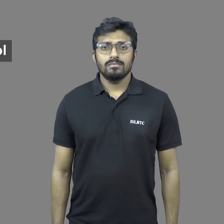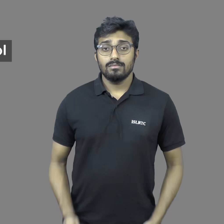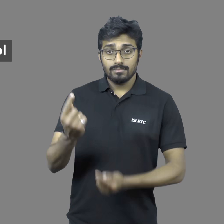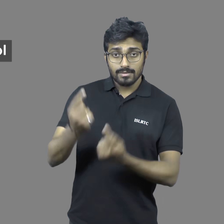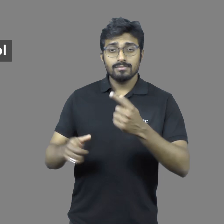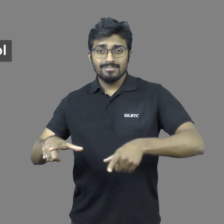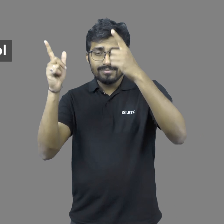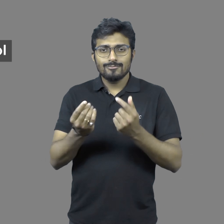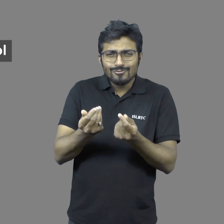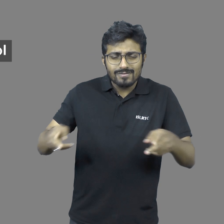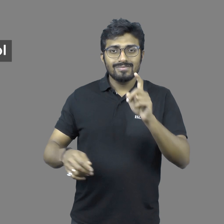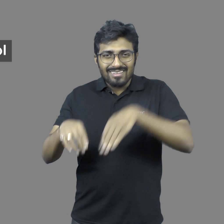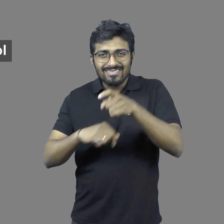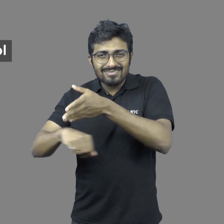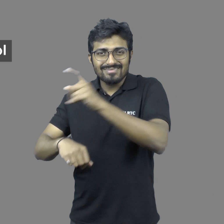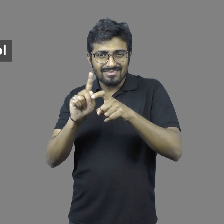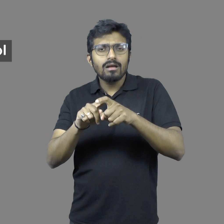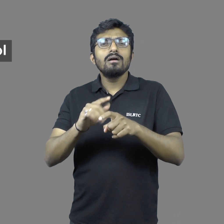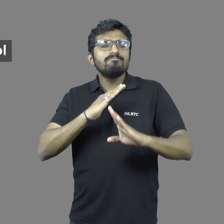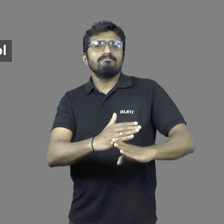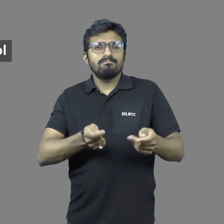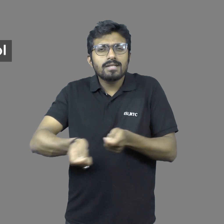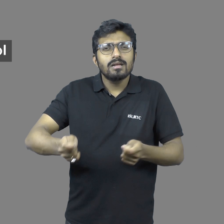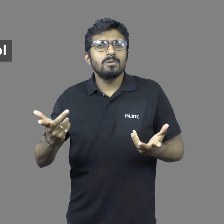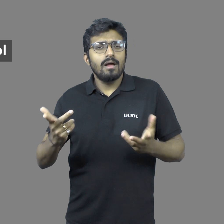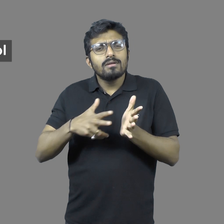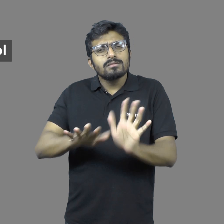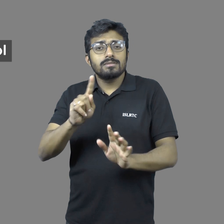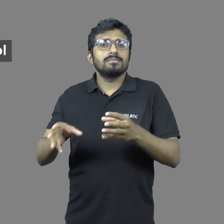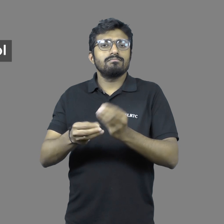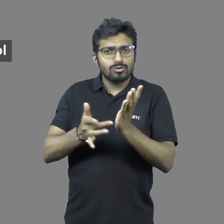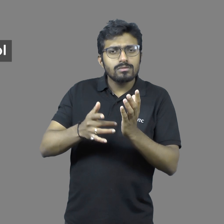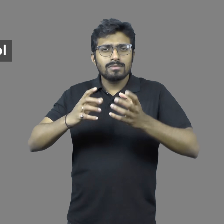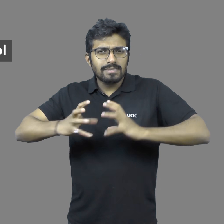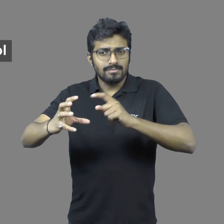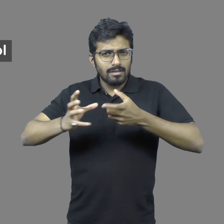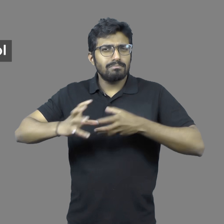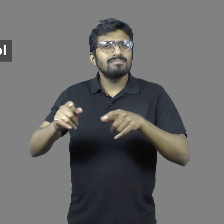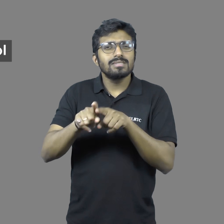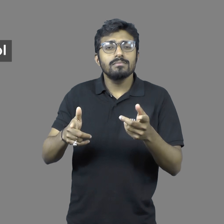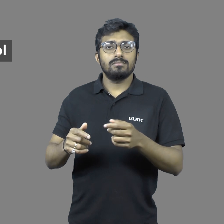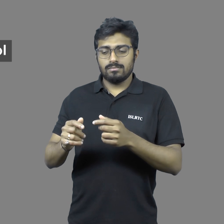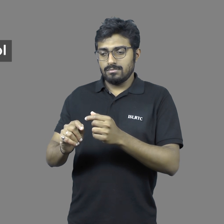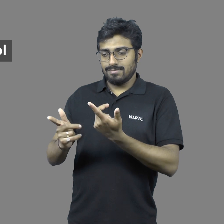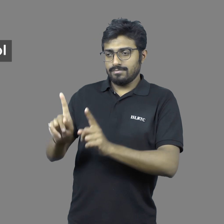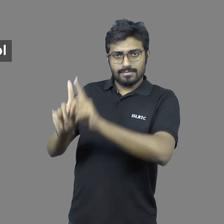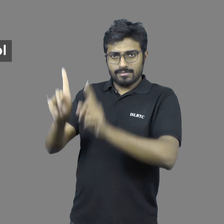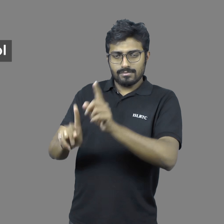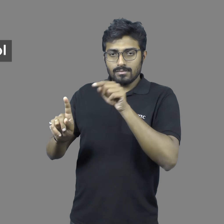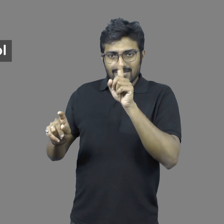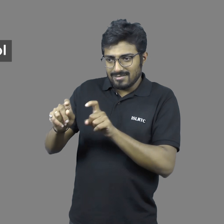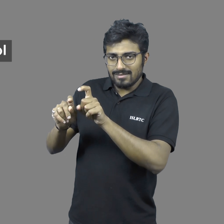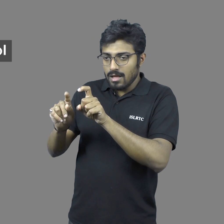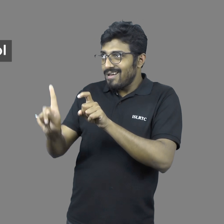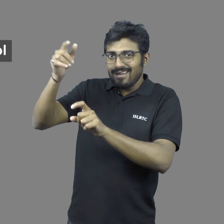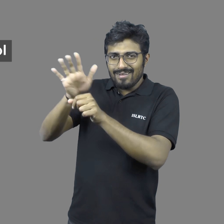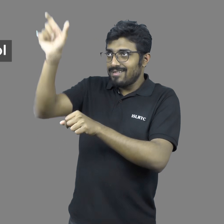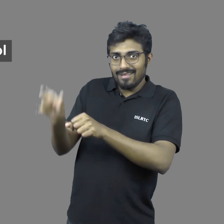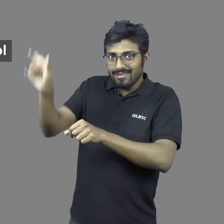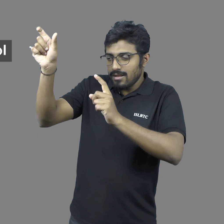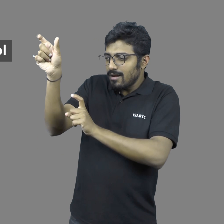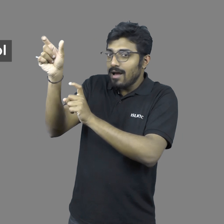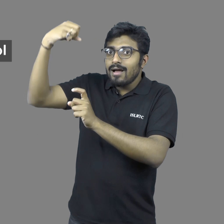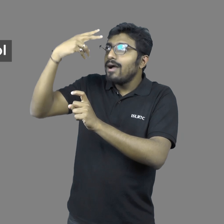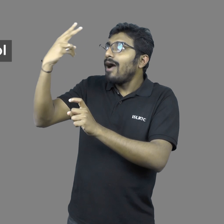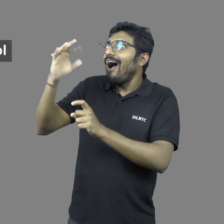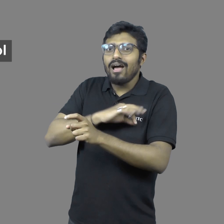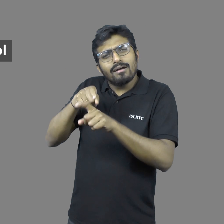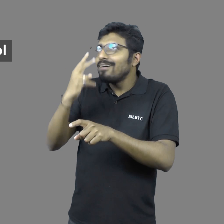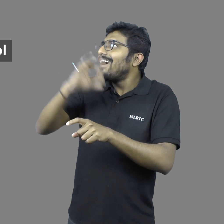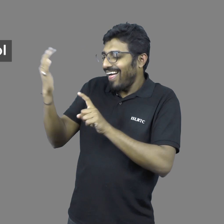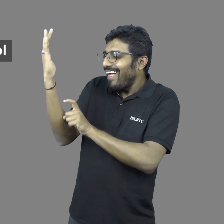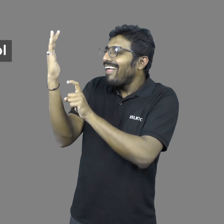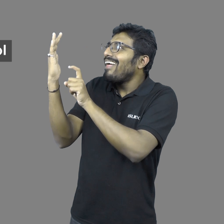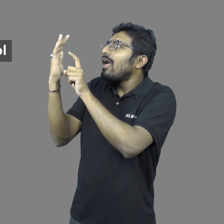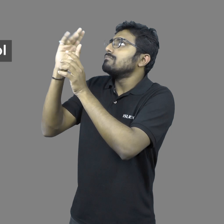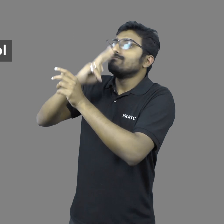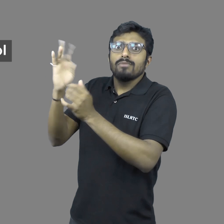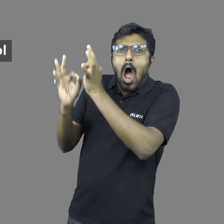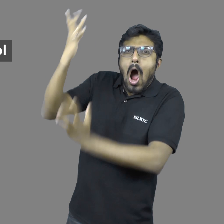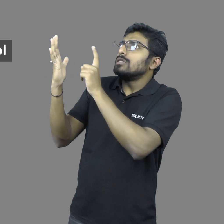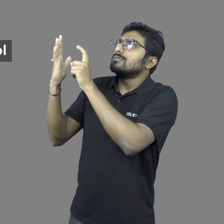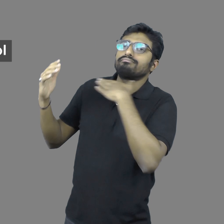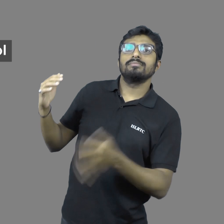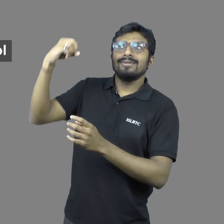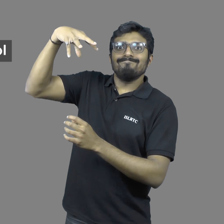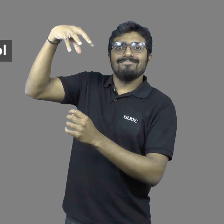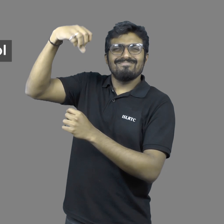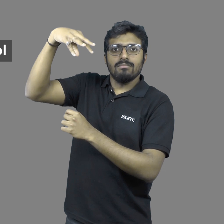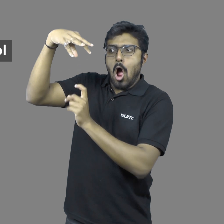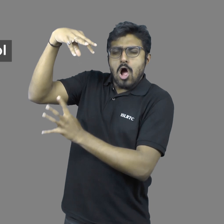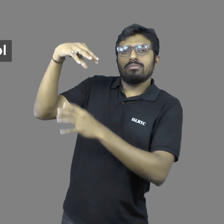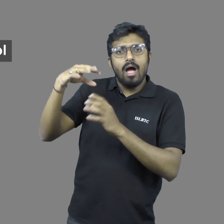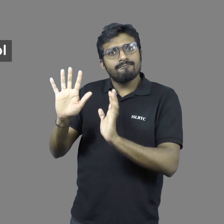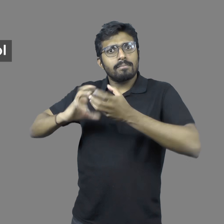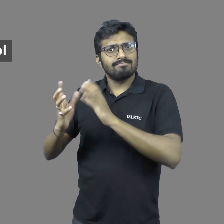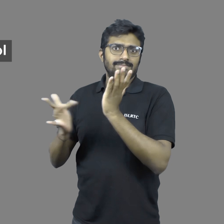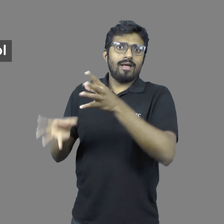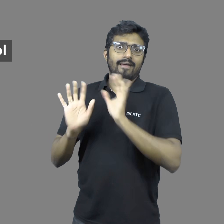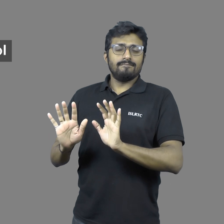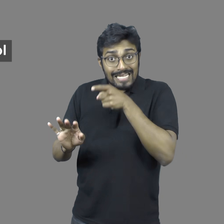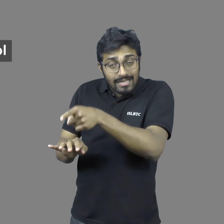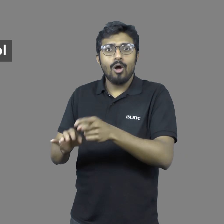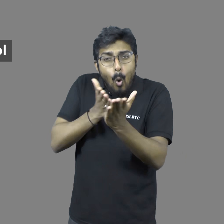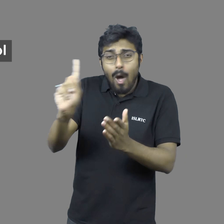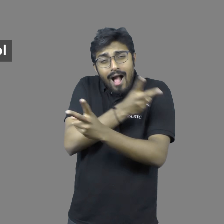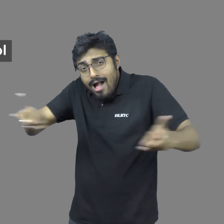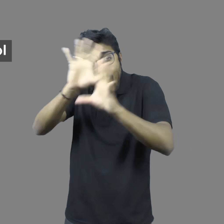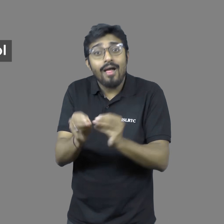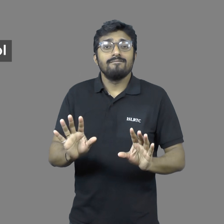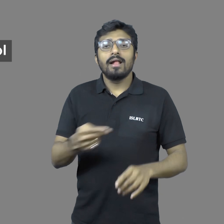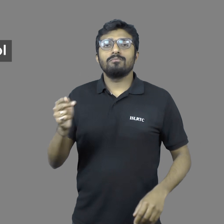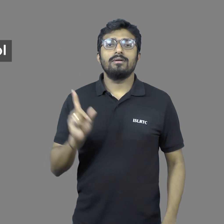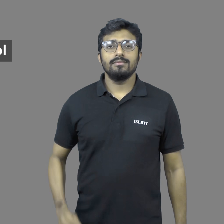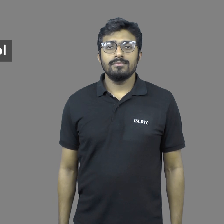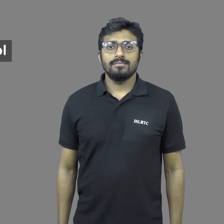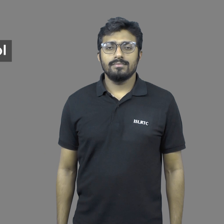Mechanical Control